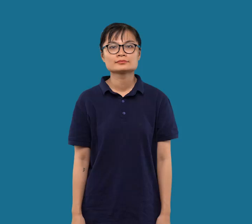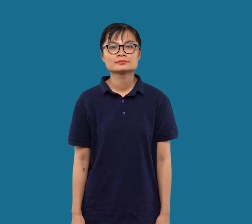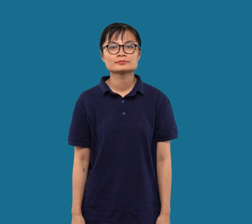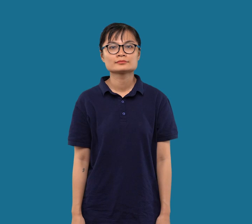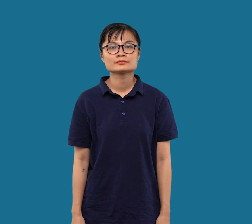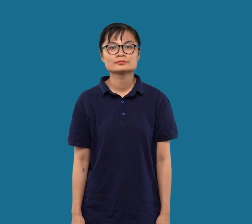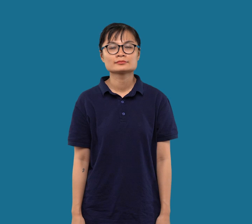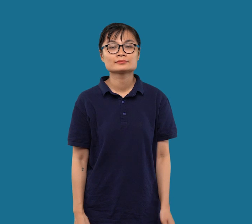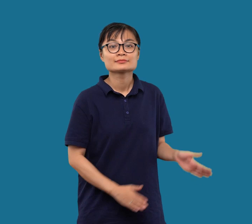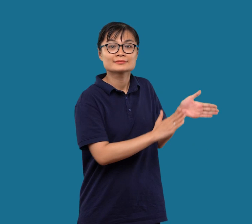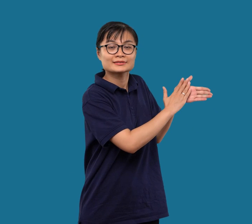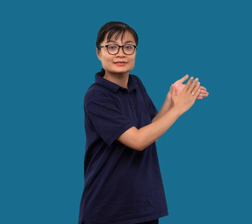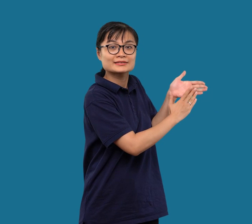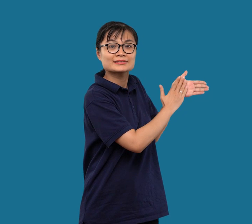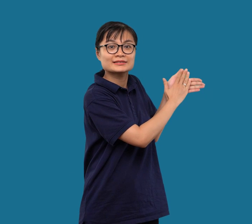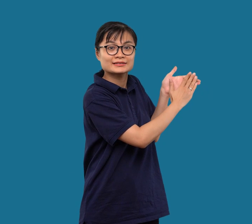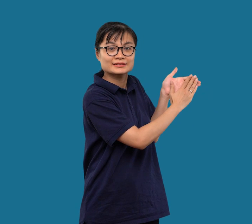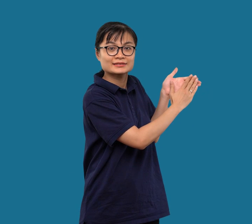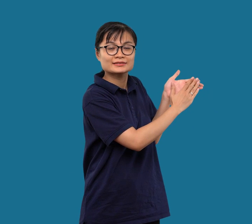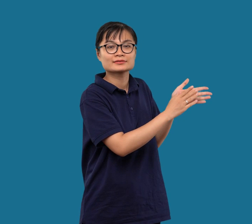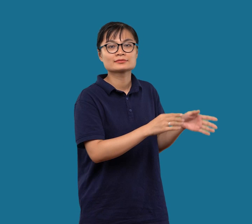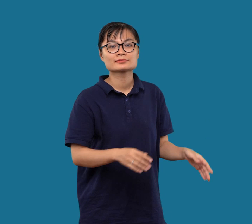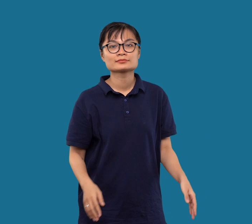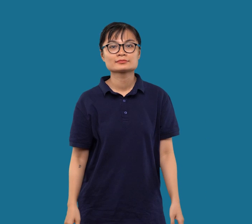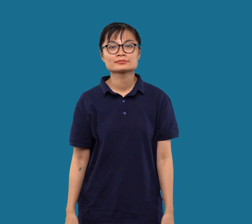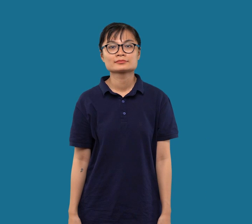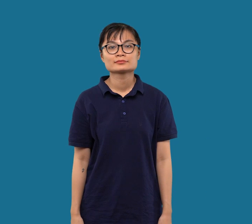diện tích